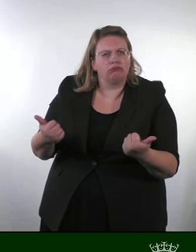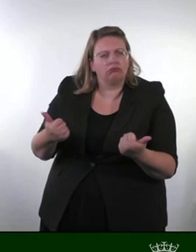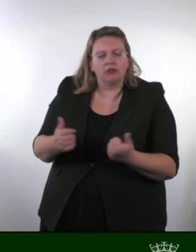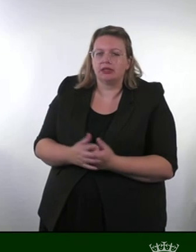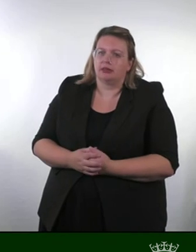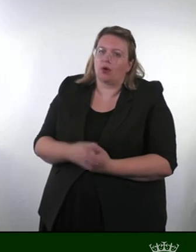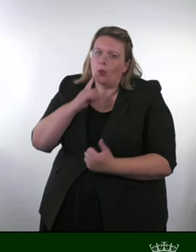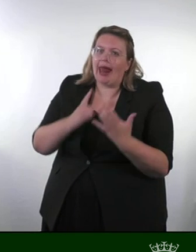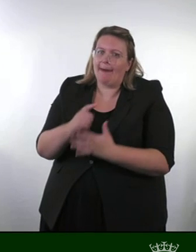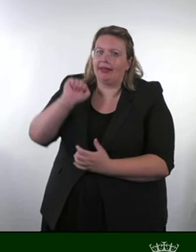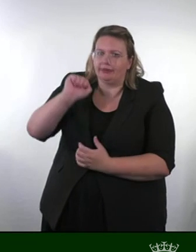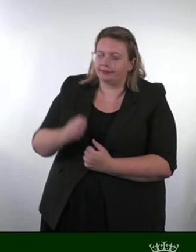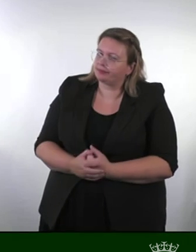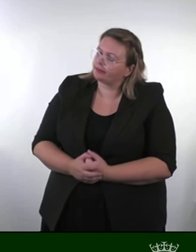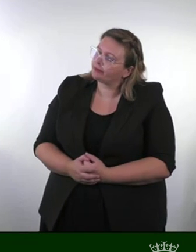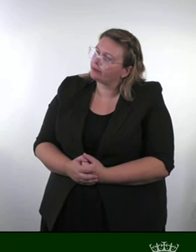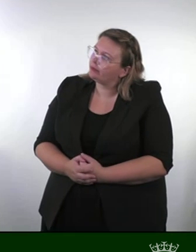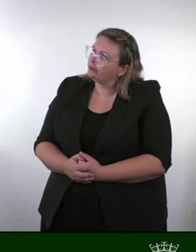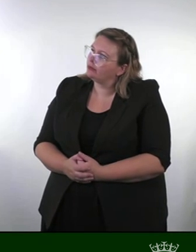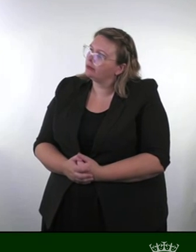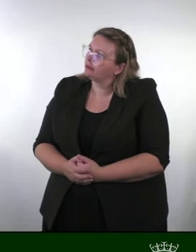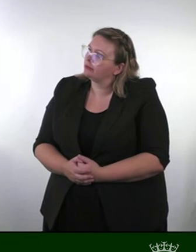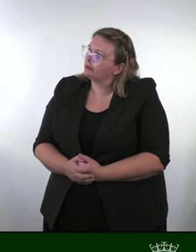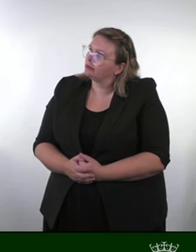I have no doubt that the same will happen in Dewsbury and elsewhere.